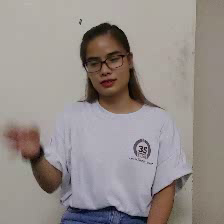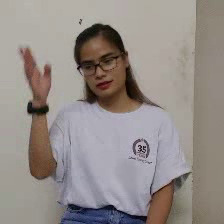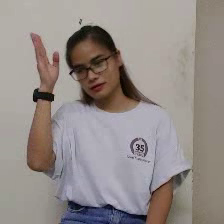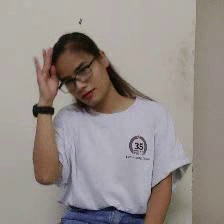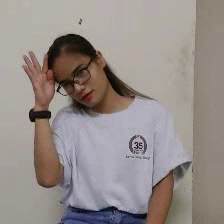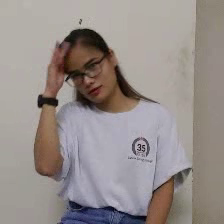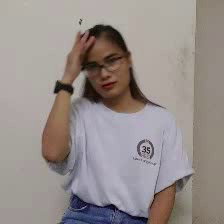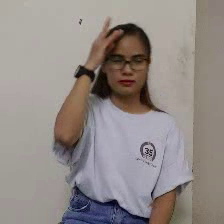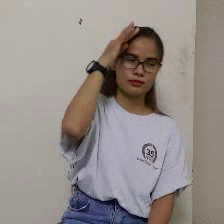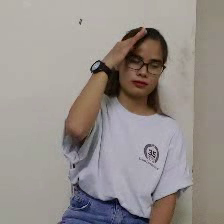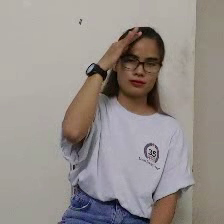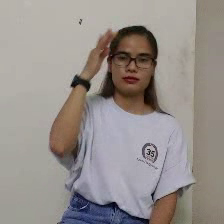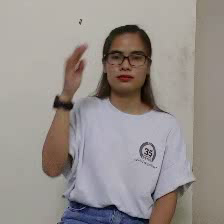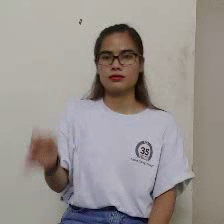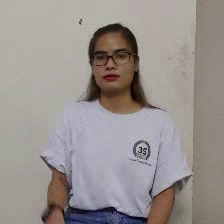Băn khoăn